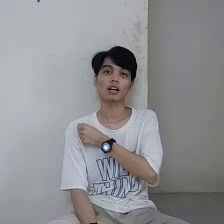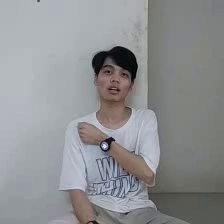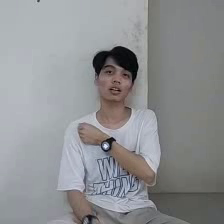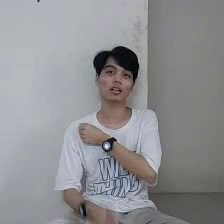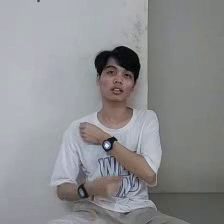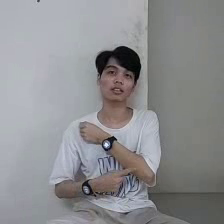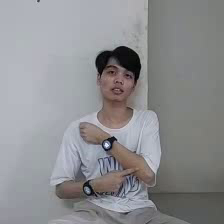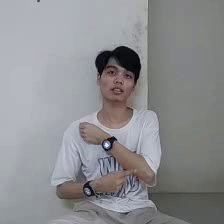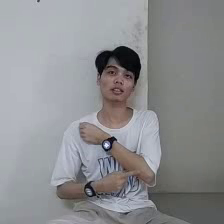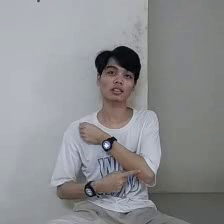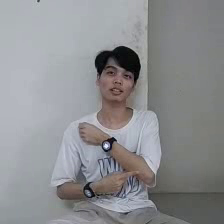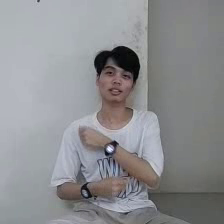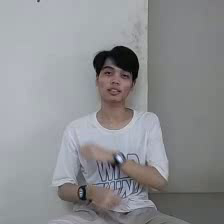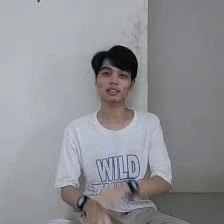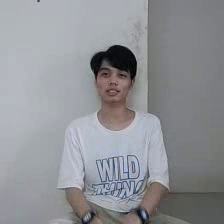Cám dỗ